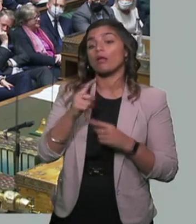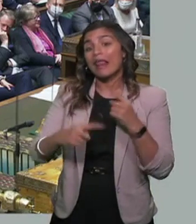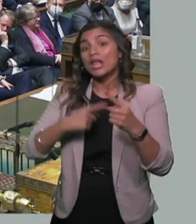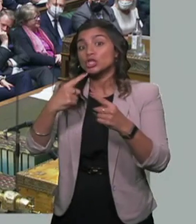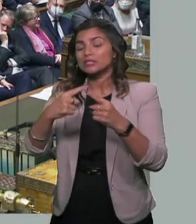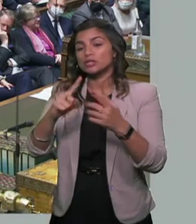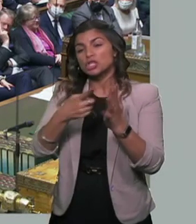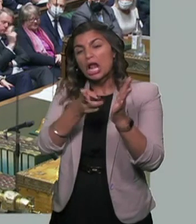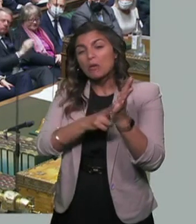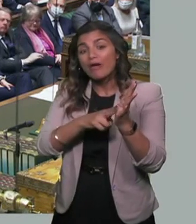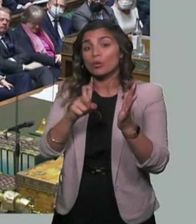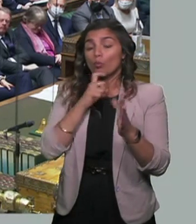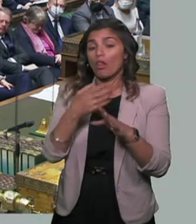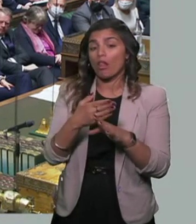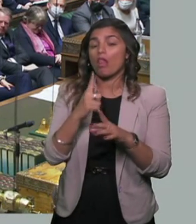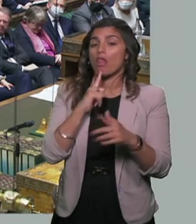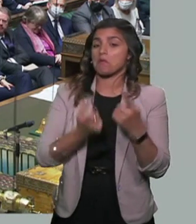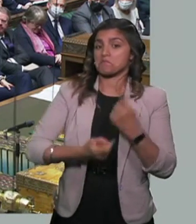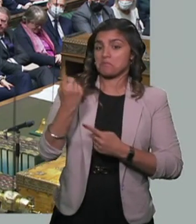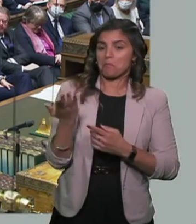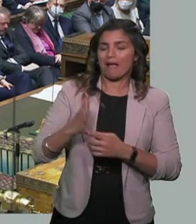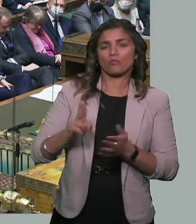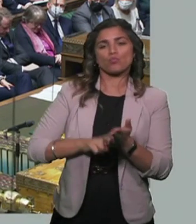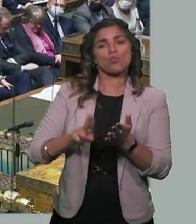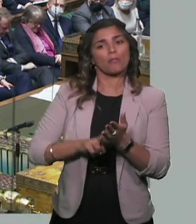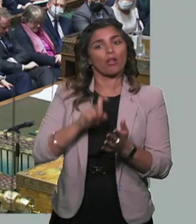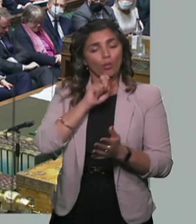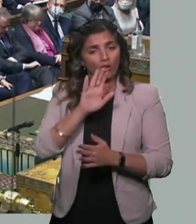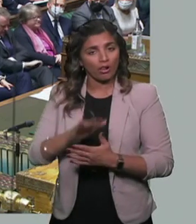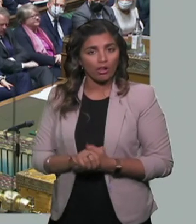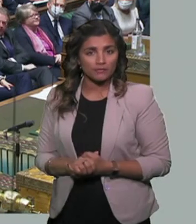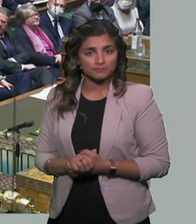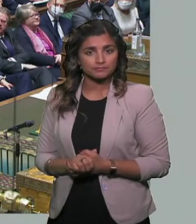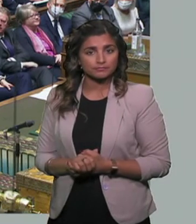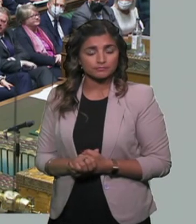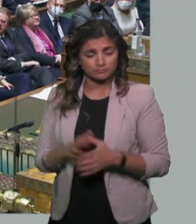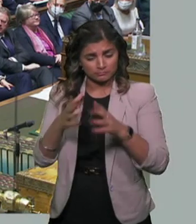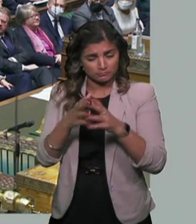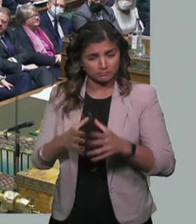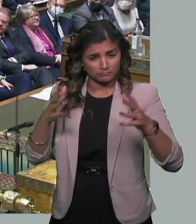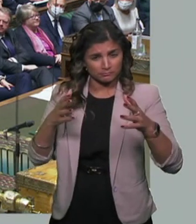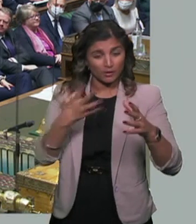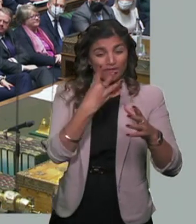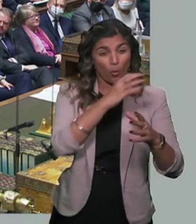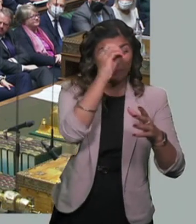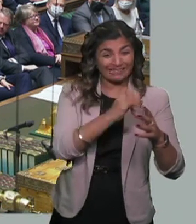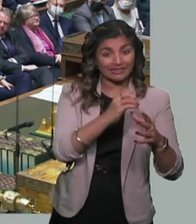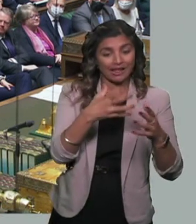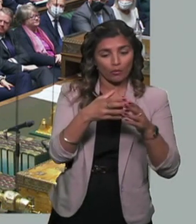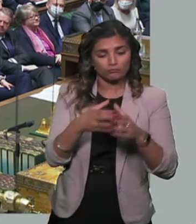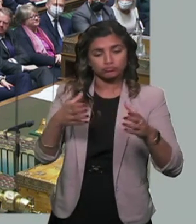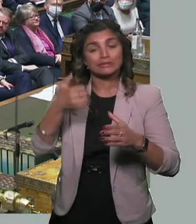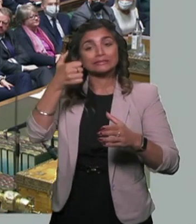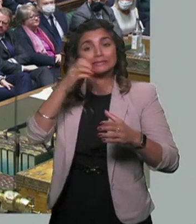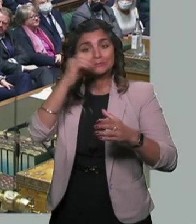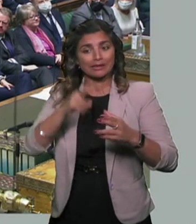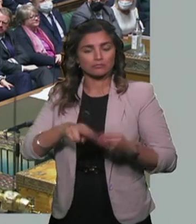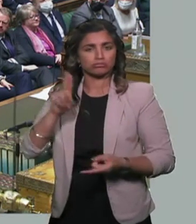Growth this year is revised up from 4% to 6.5%.